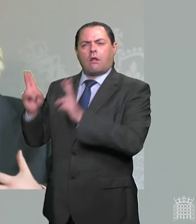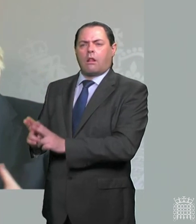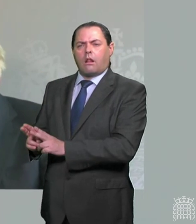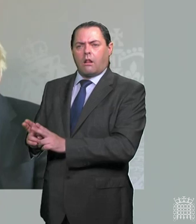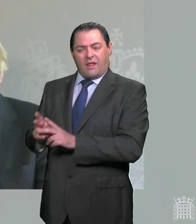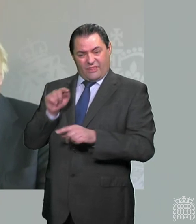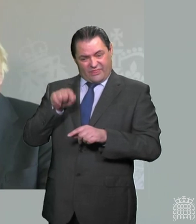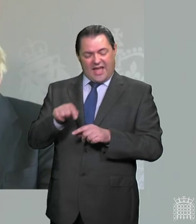It is that change